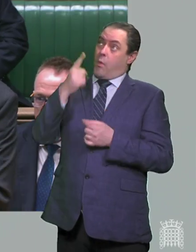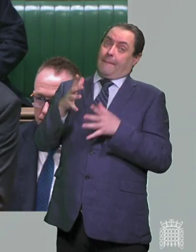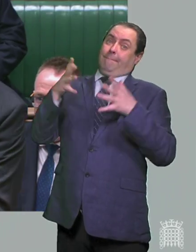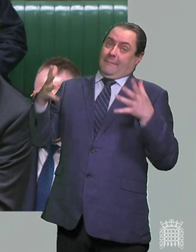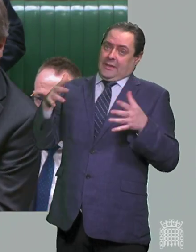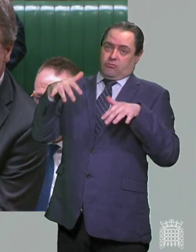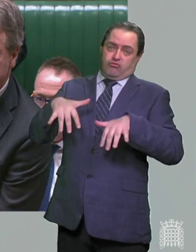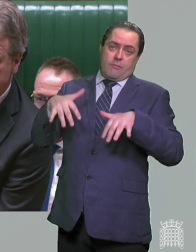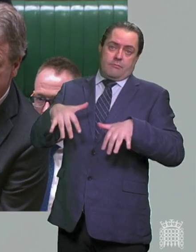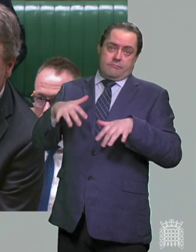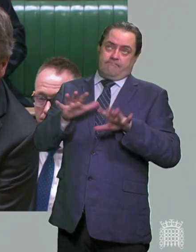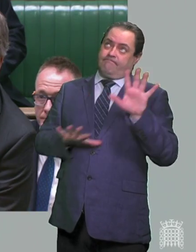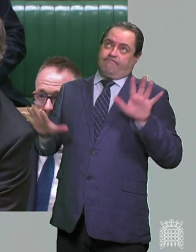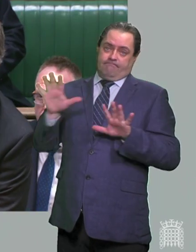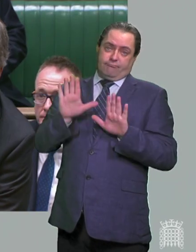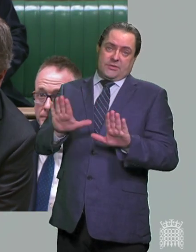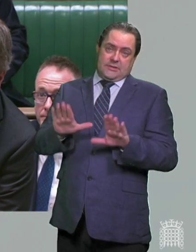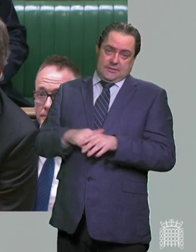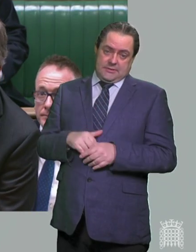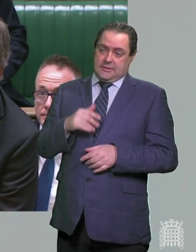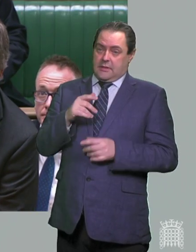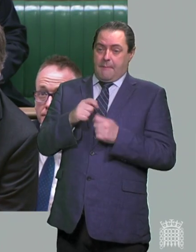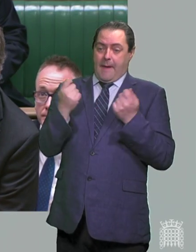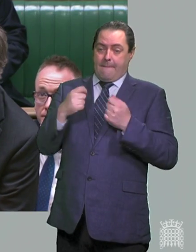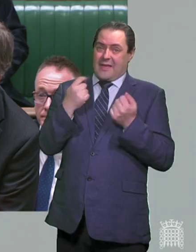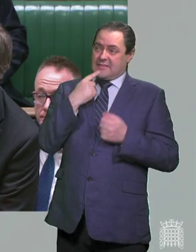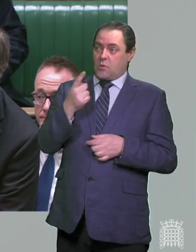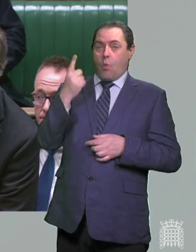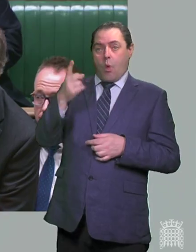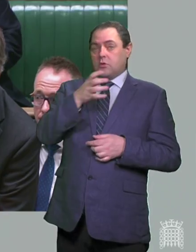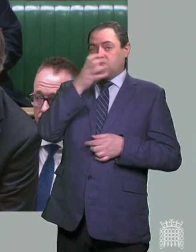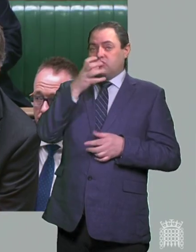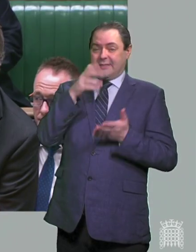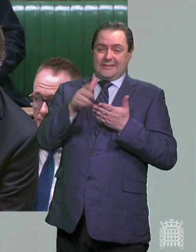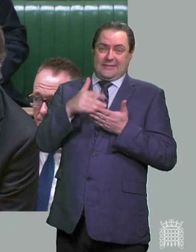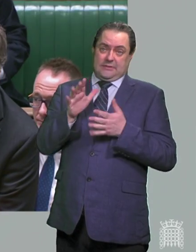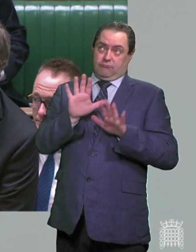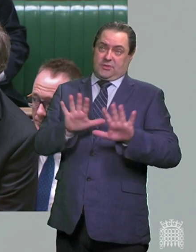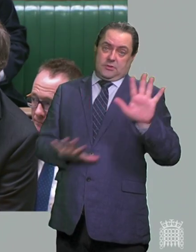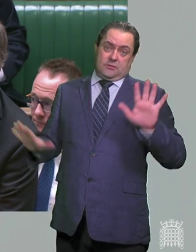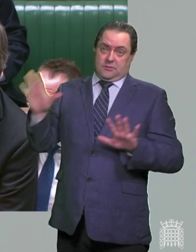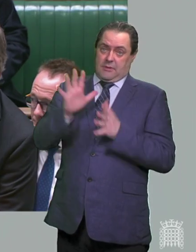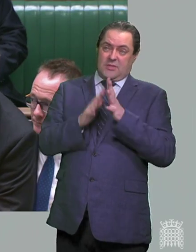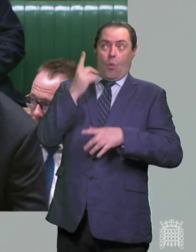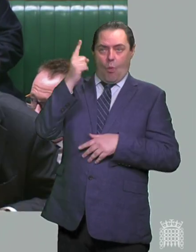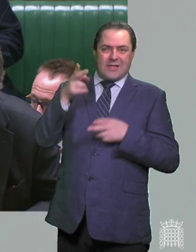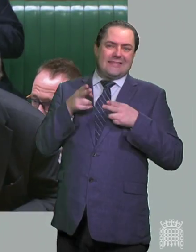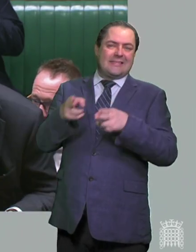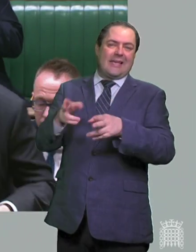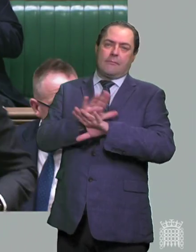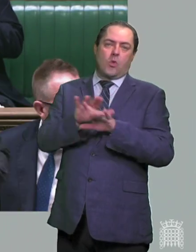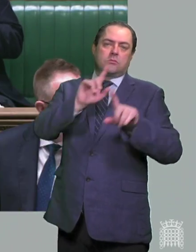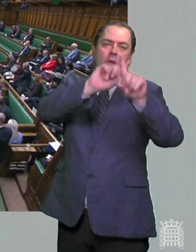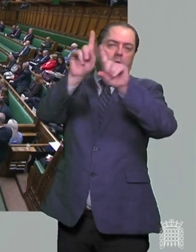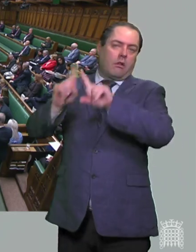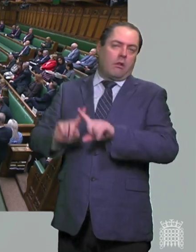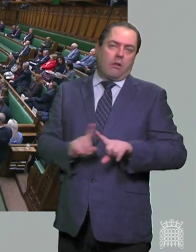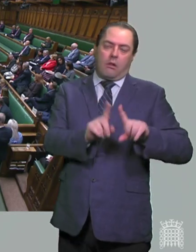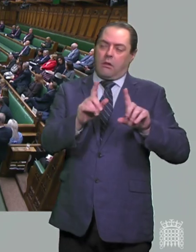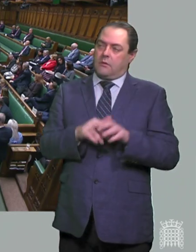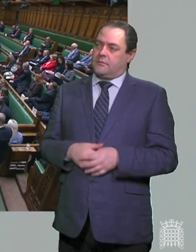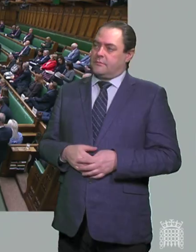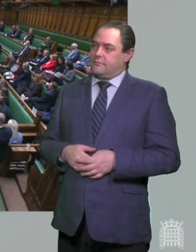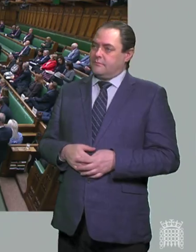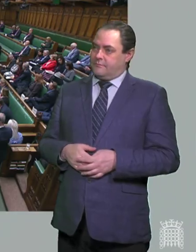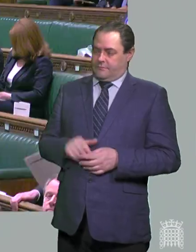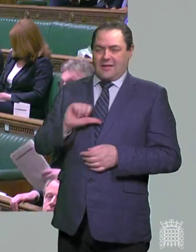In the paper yesterday he made the very good point that there is one drinks industry across the United Kingdom and we should have one solution to the recycling problem.